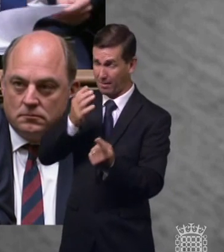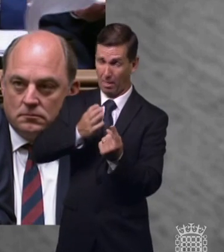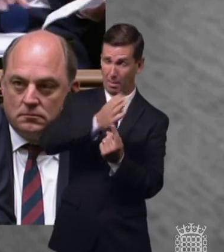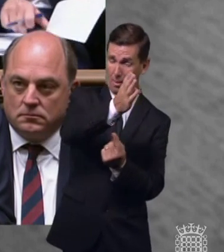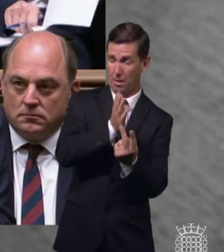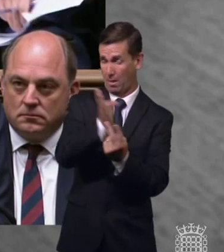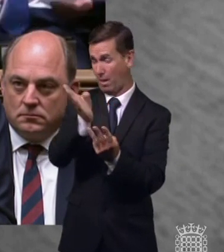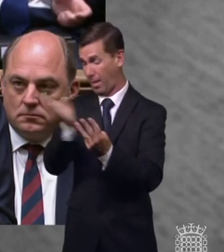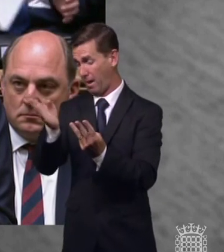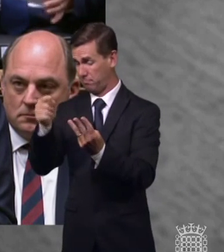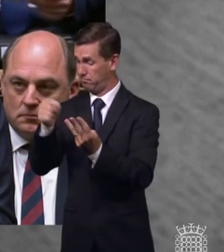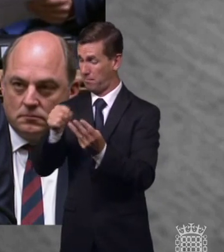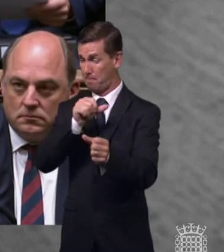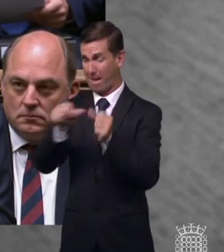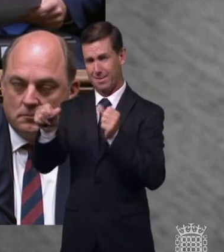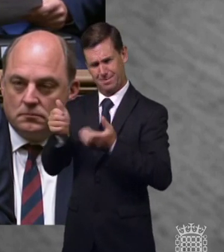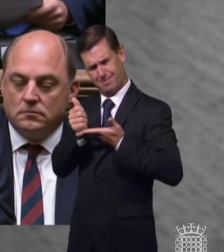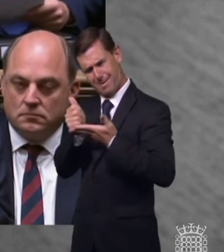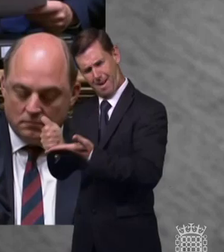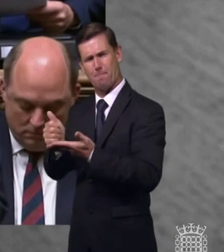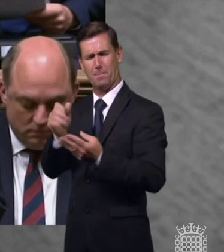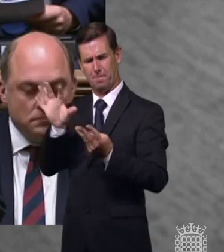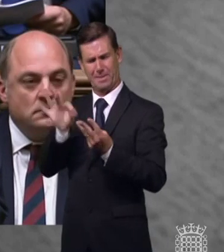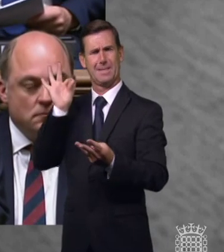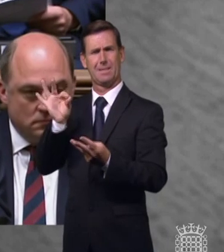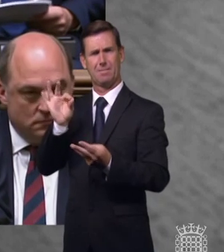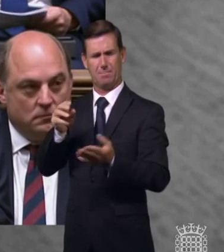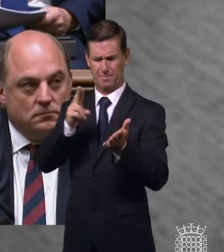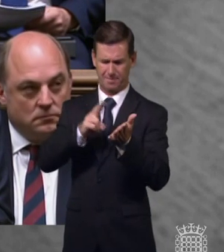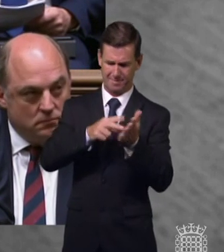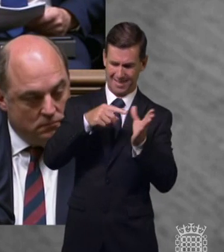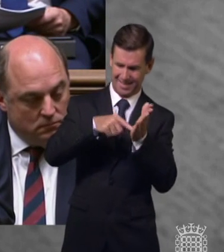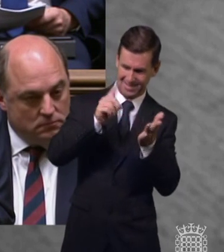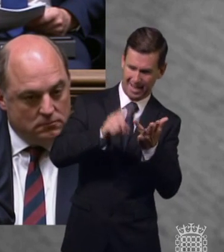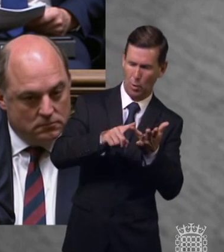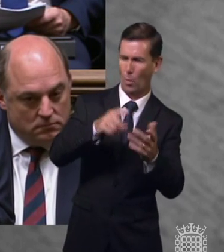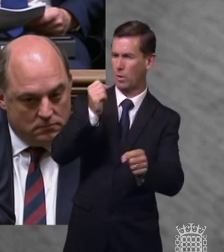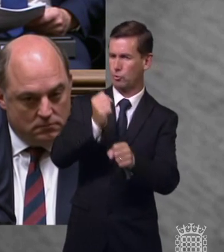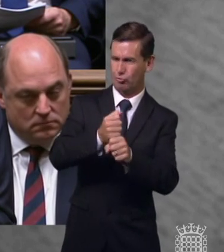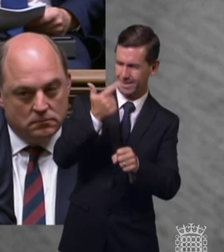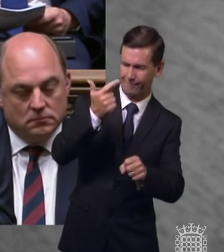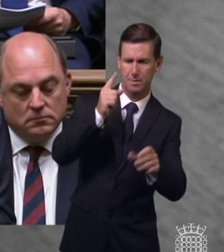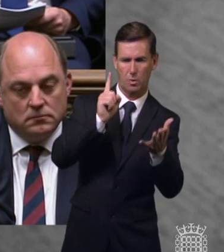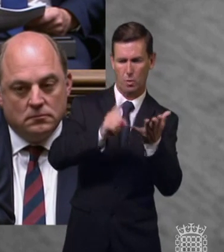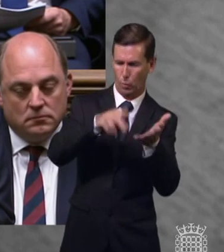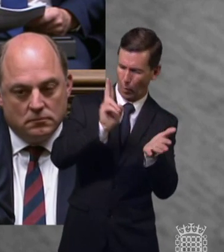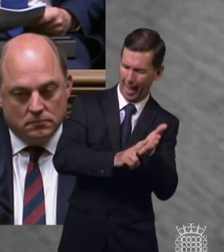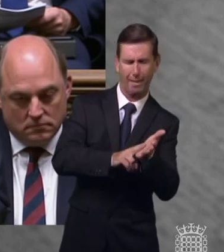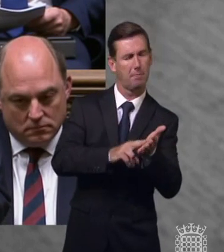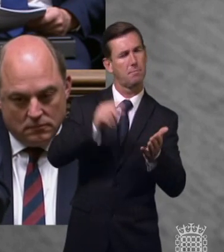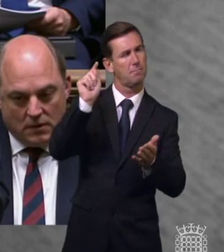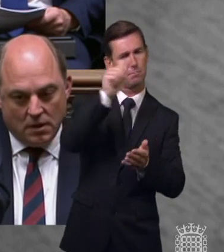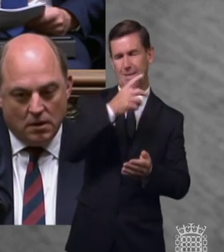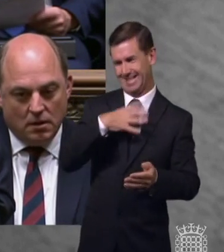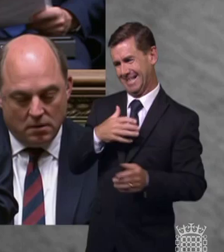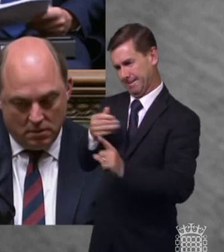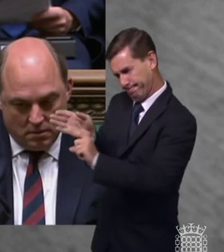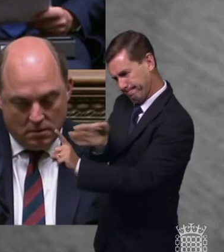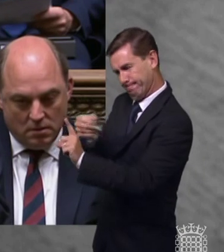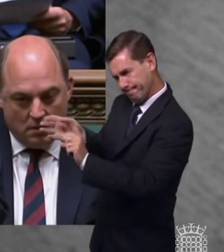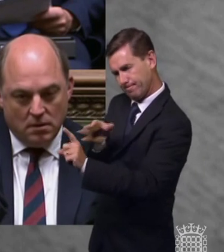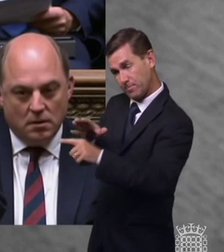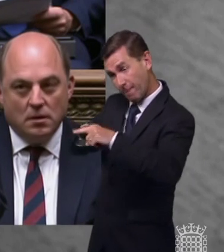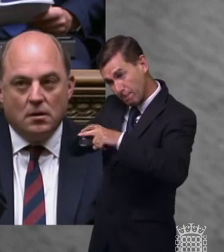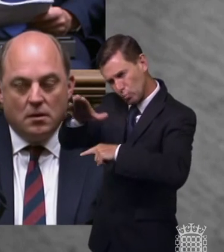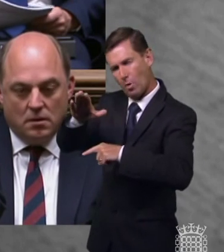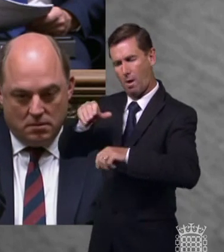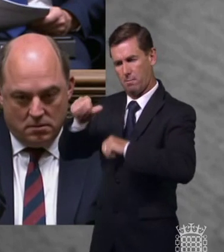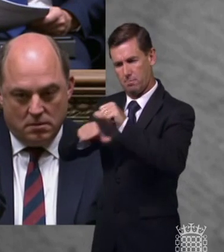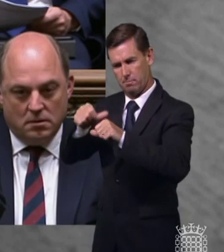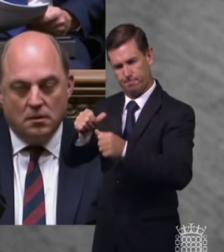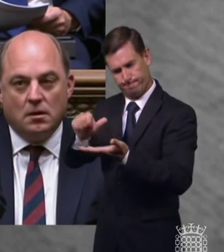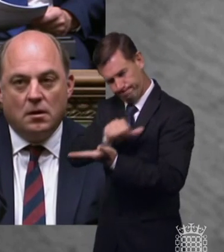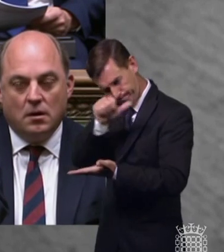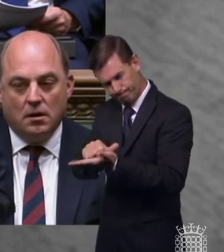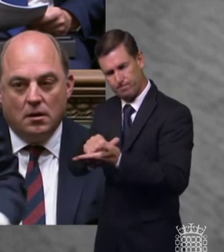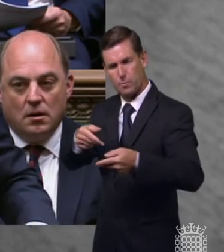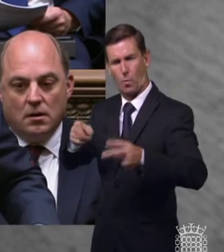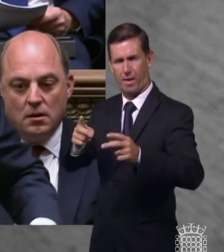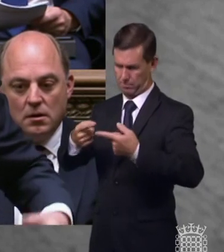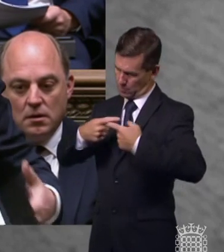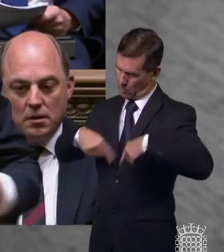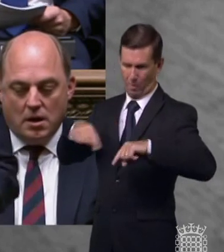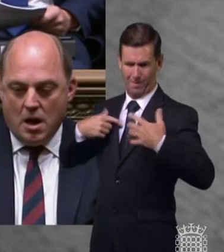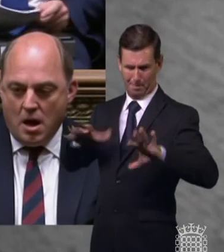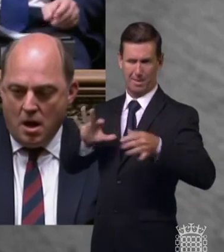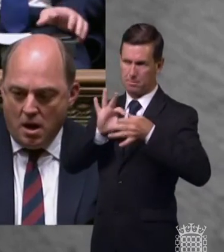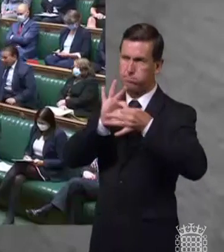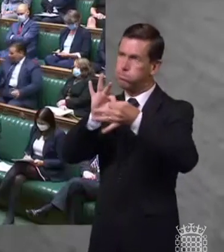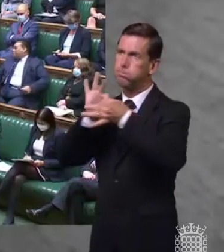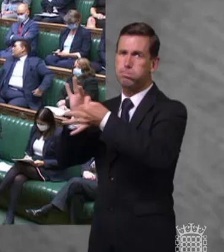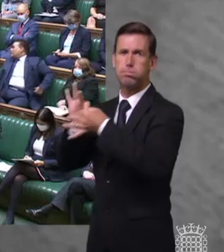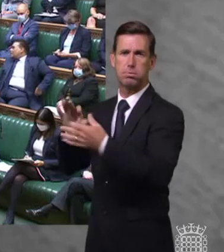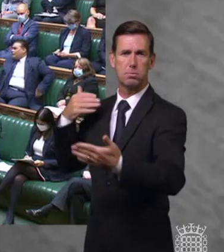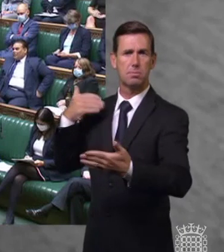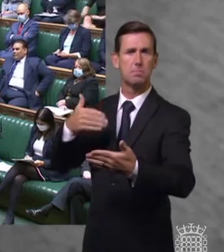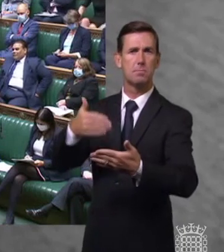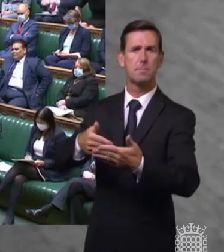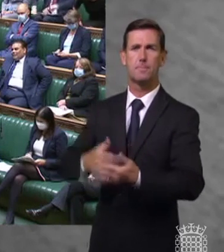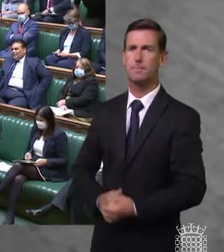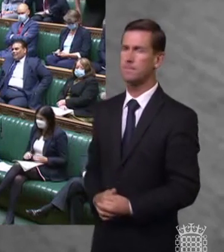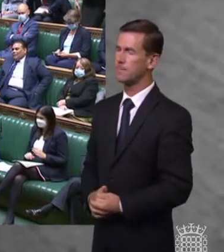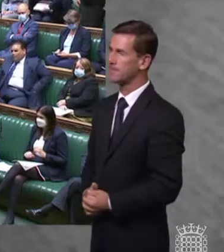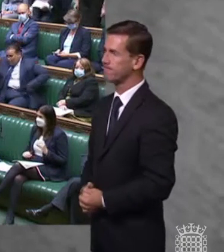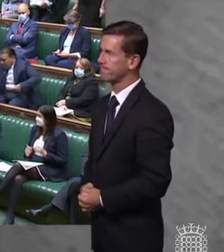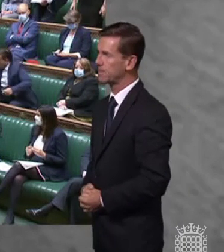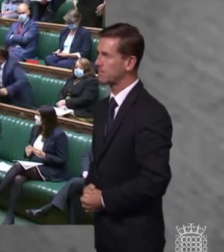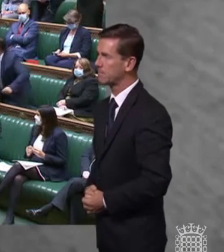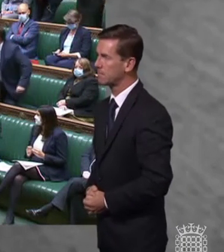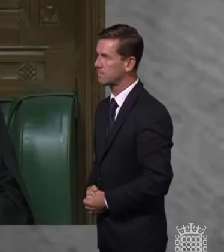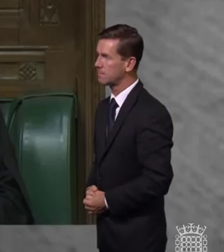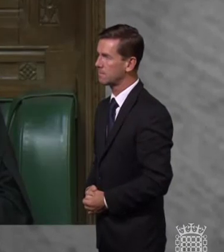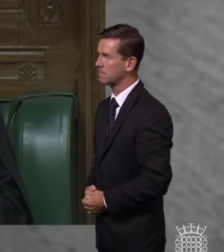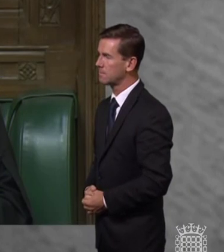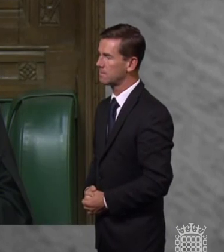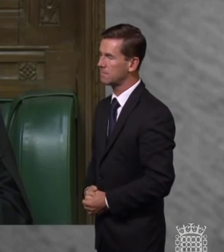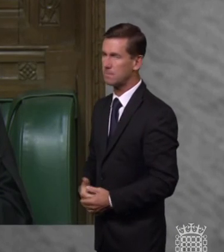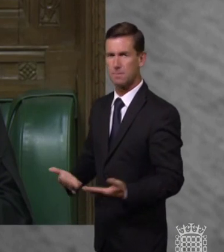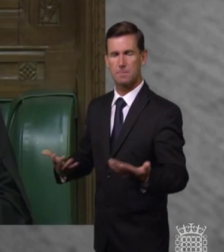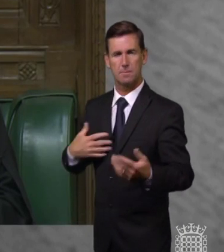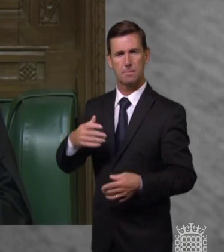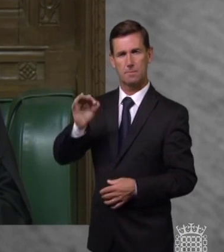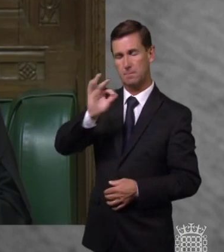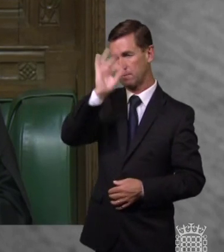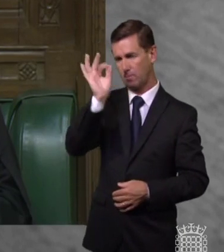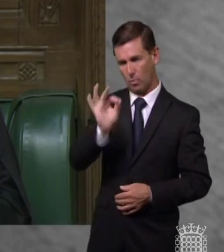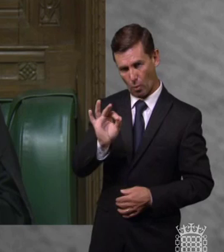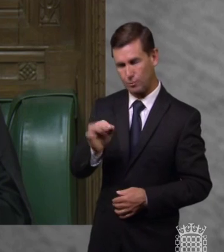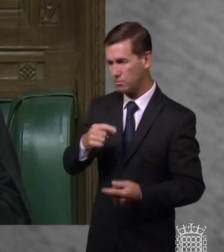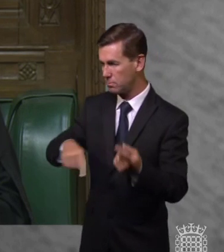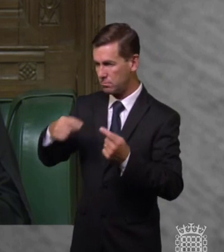In the UN, the G7 and NATO, with friends and partners around the world, that is the critical task on which this Government are now urgently engaged and will be engaged in the days to come.